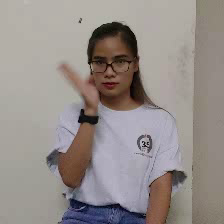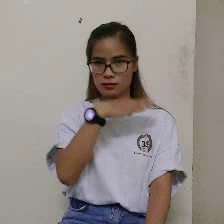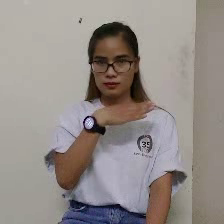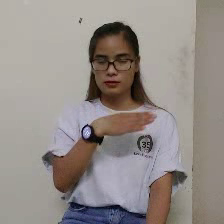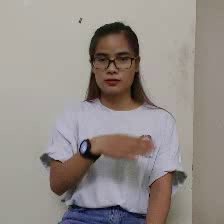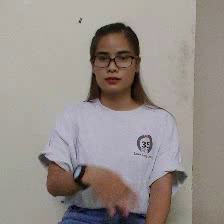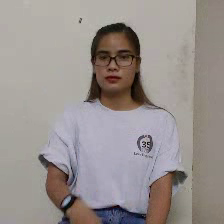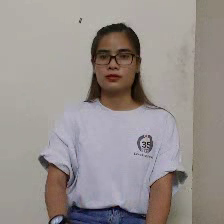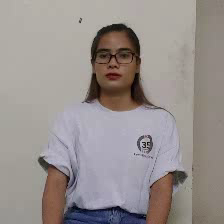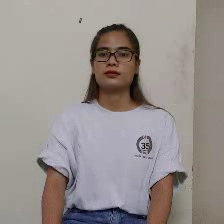Nói xấu